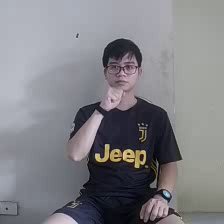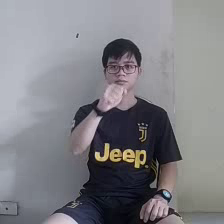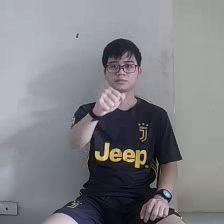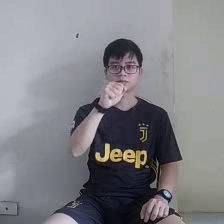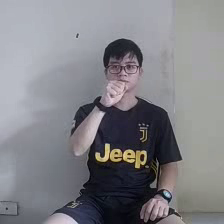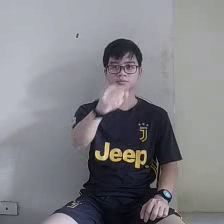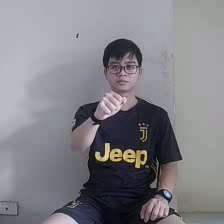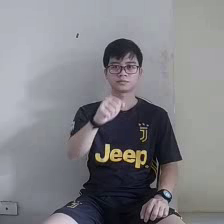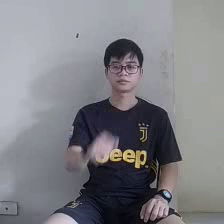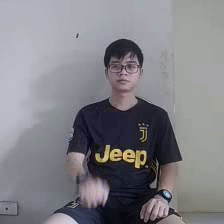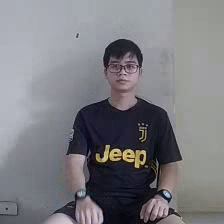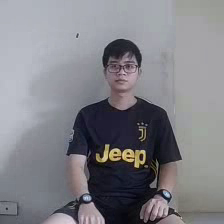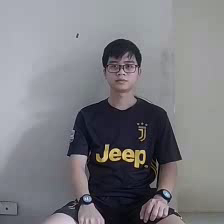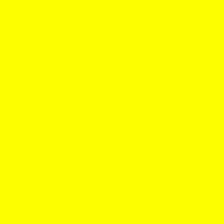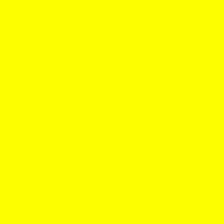Phỏng vấn